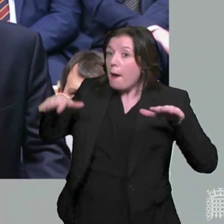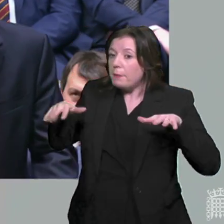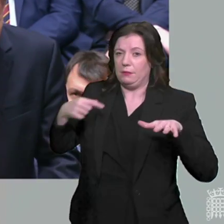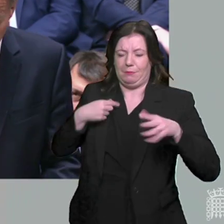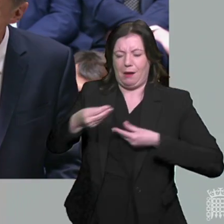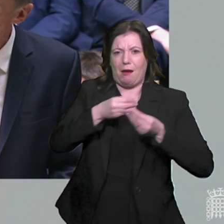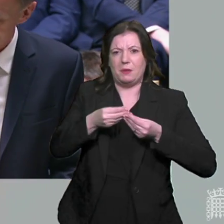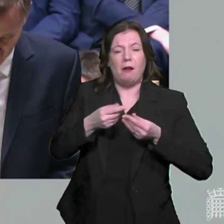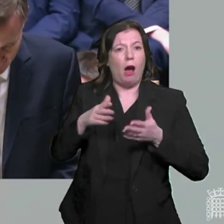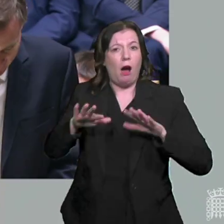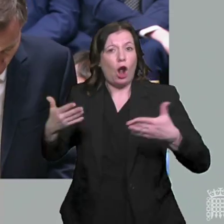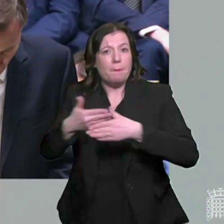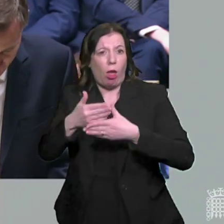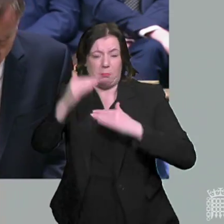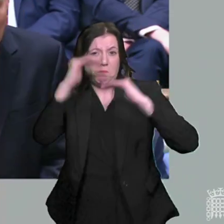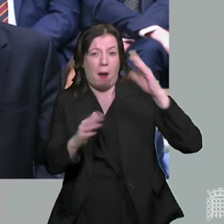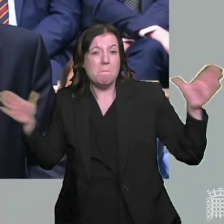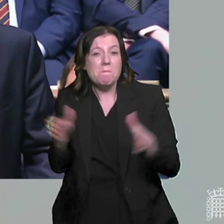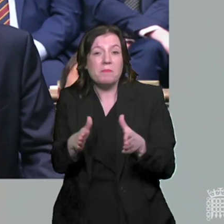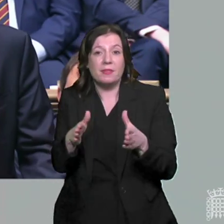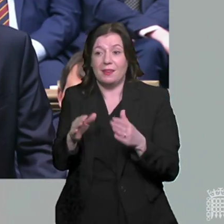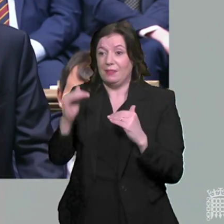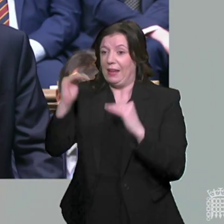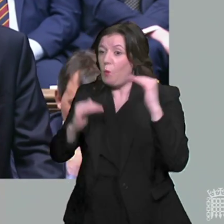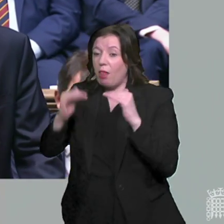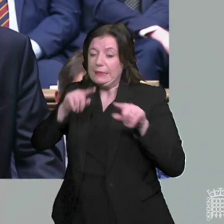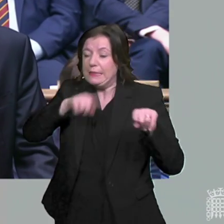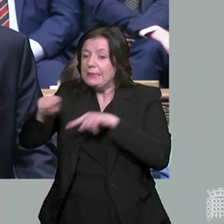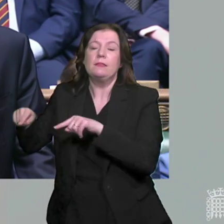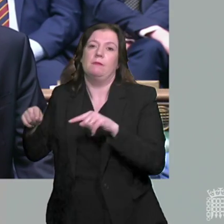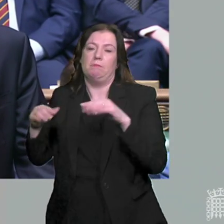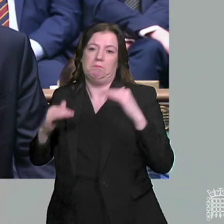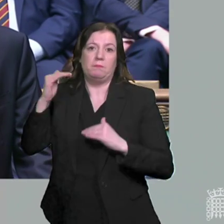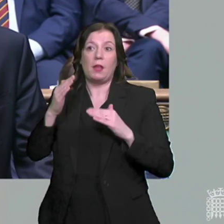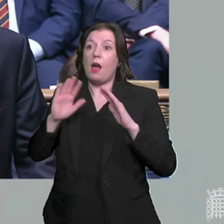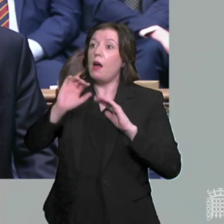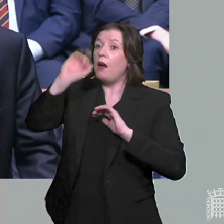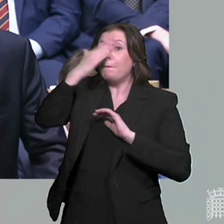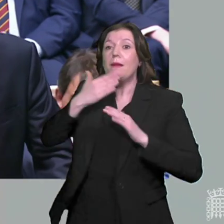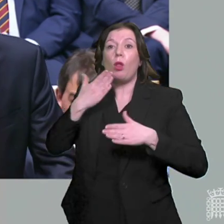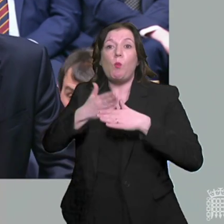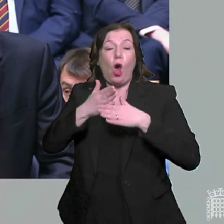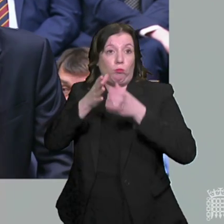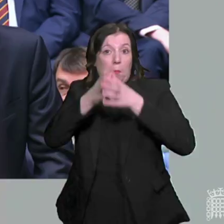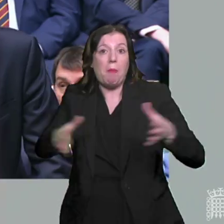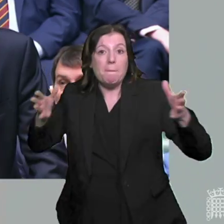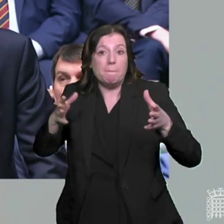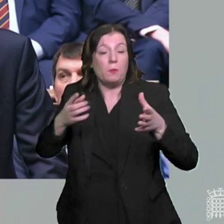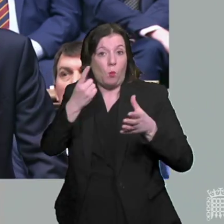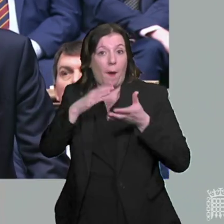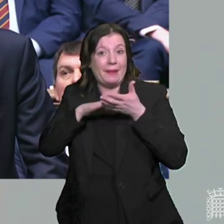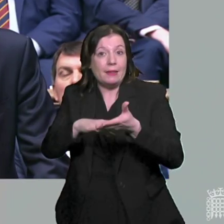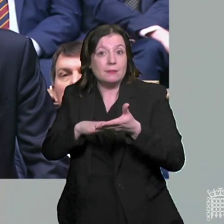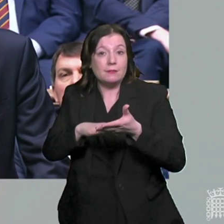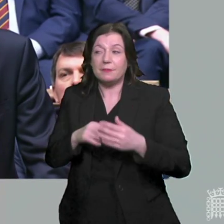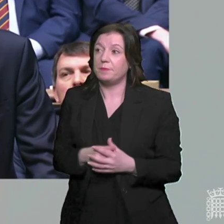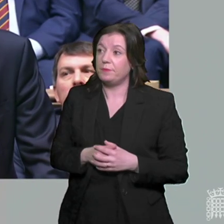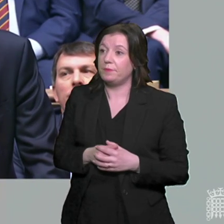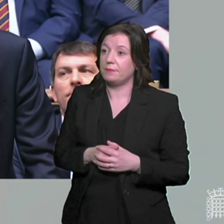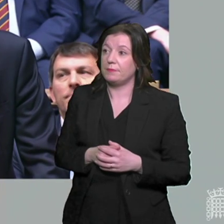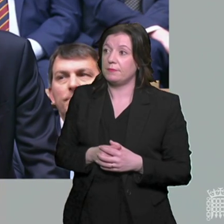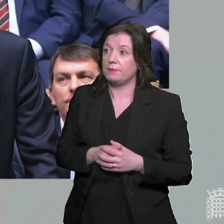We have halved unemployment, we have cut inequality and we have reduced the number of workless households by 1 million.